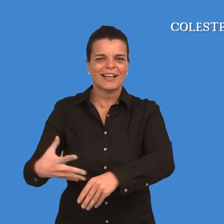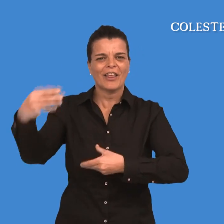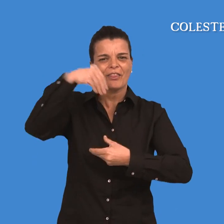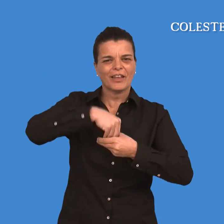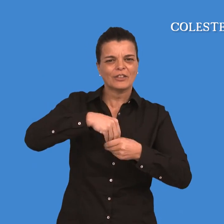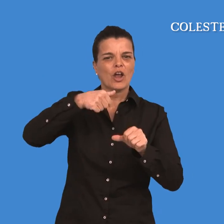dentro